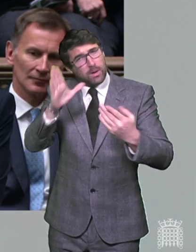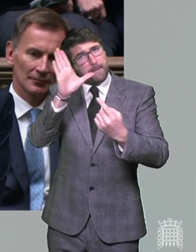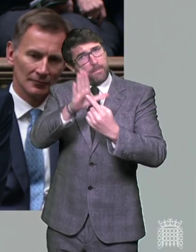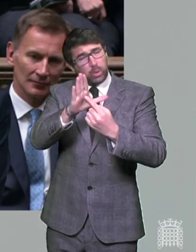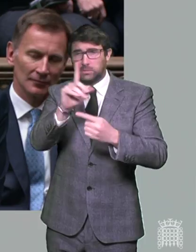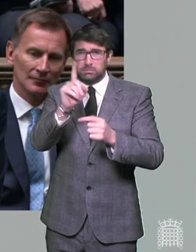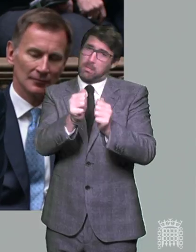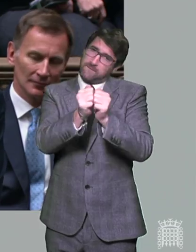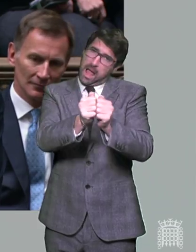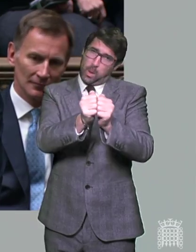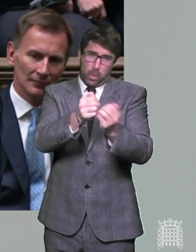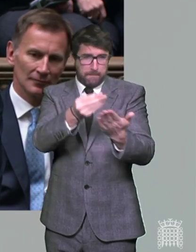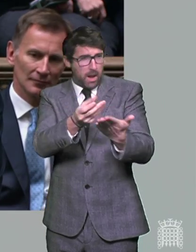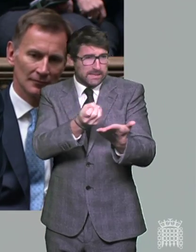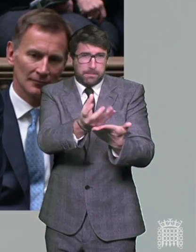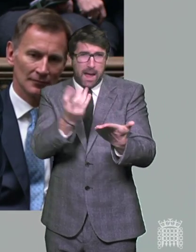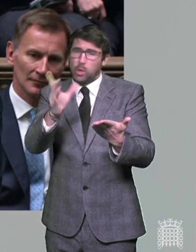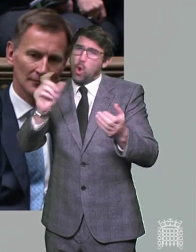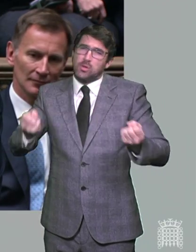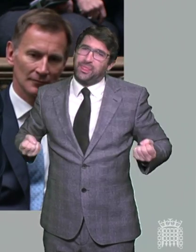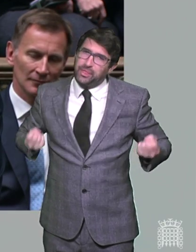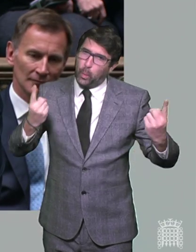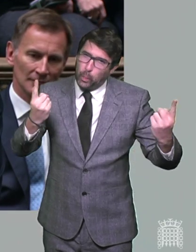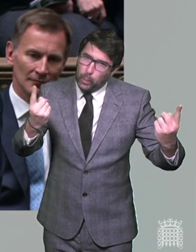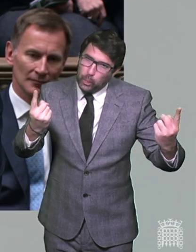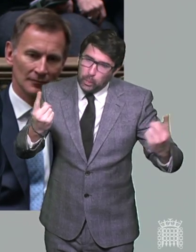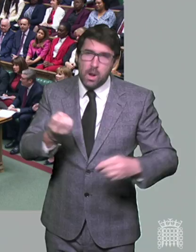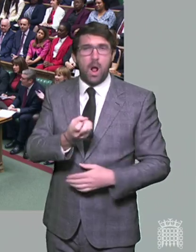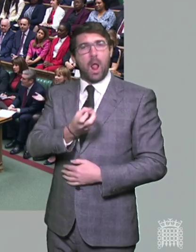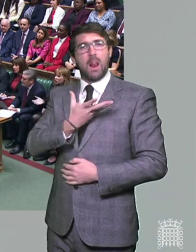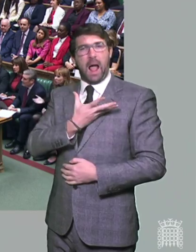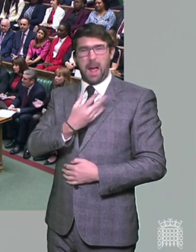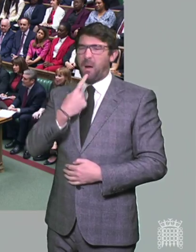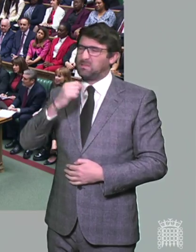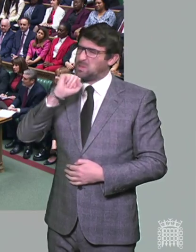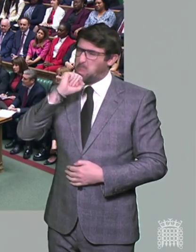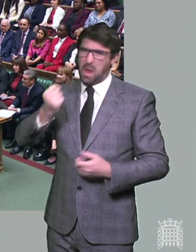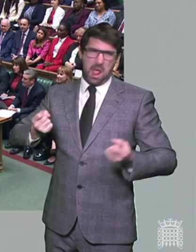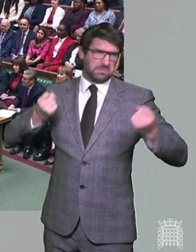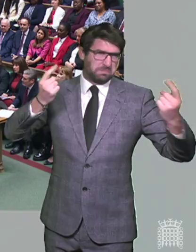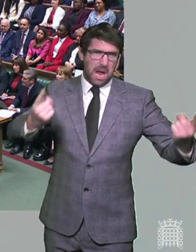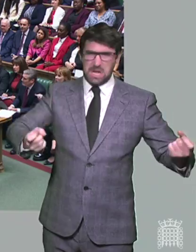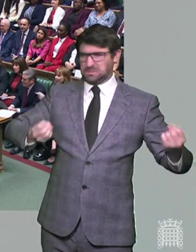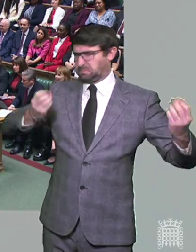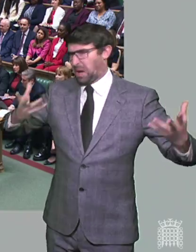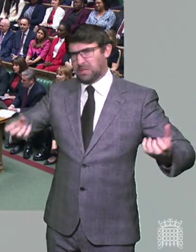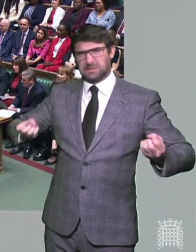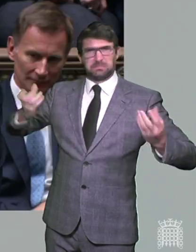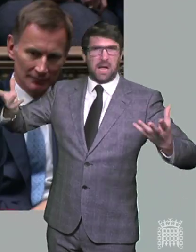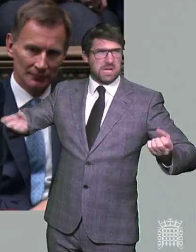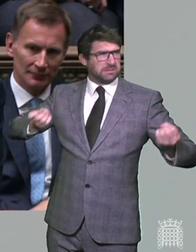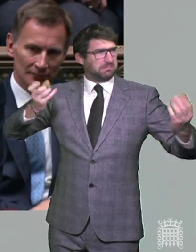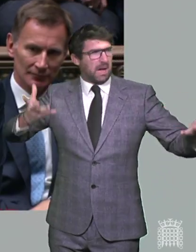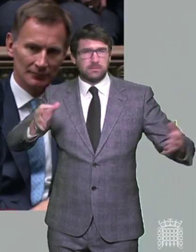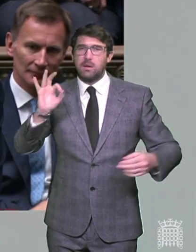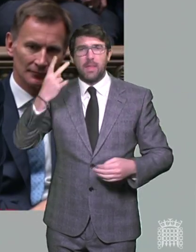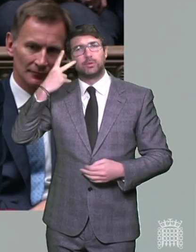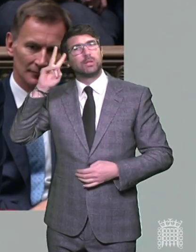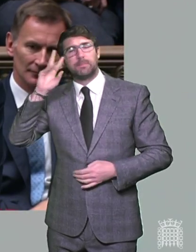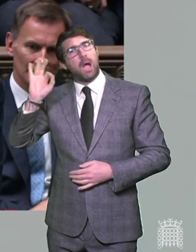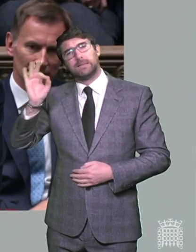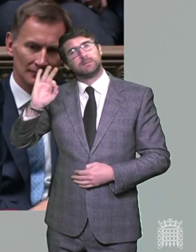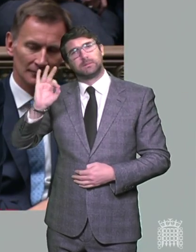The Labour party has pledged hundreds of billions in spending pledges, none of which it has retracted.